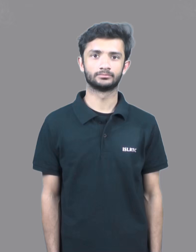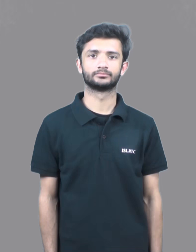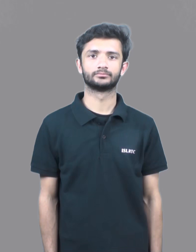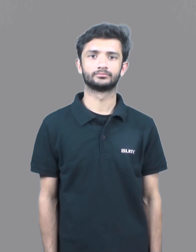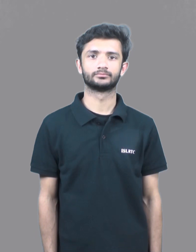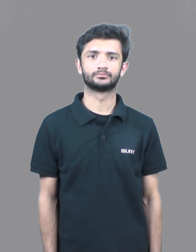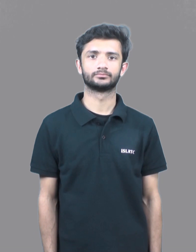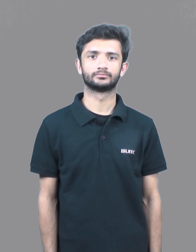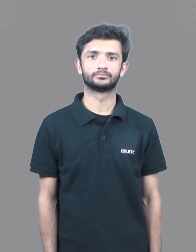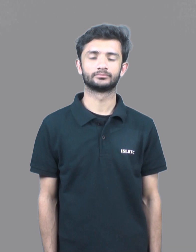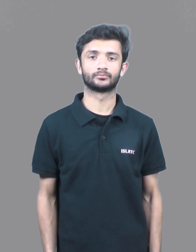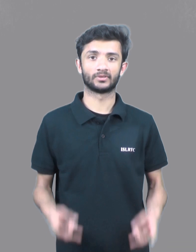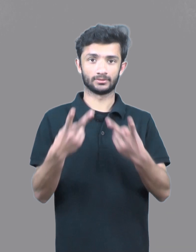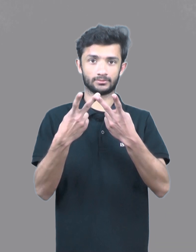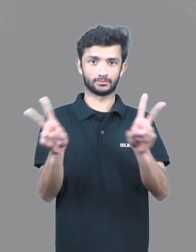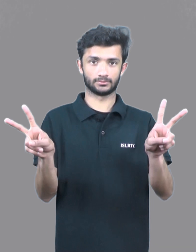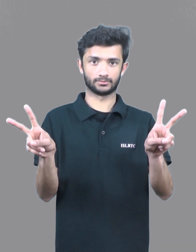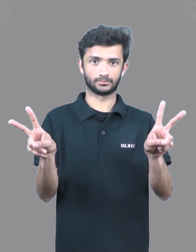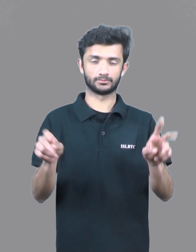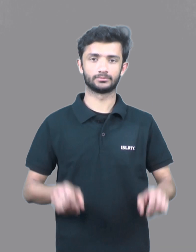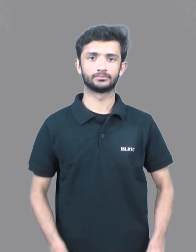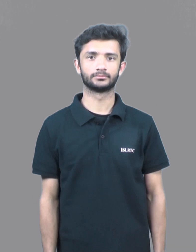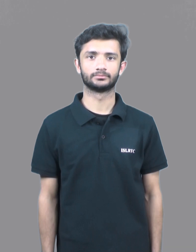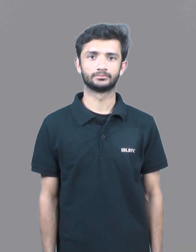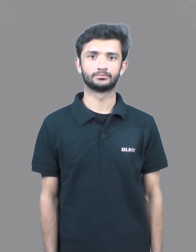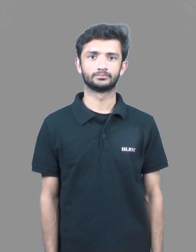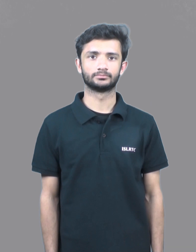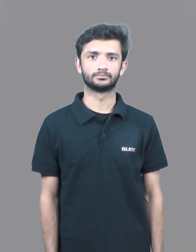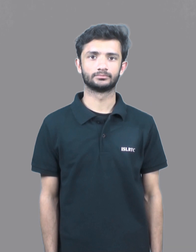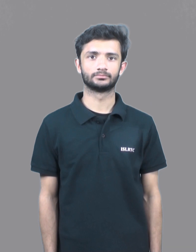Different